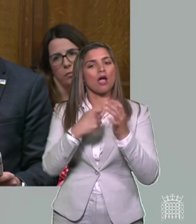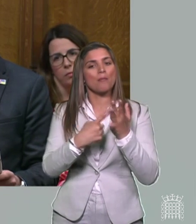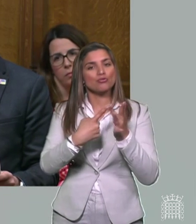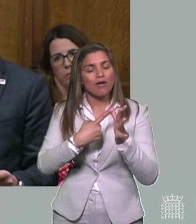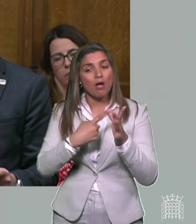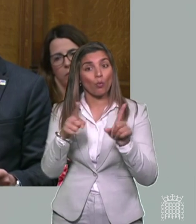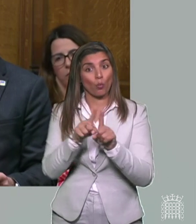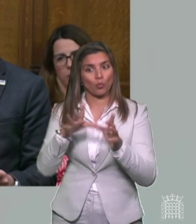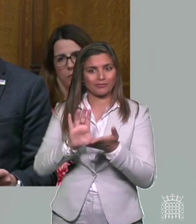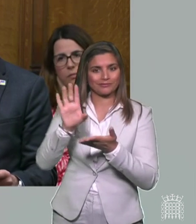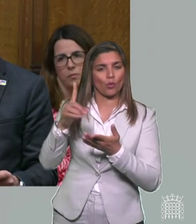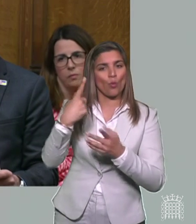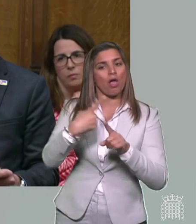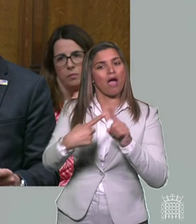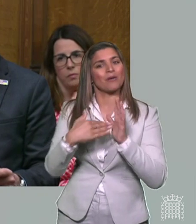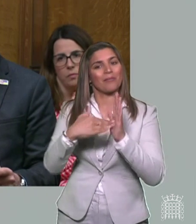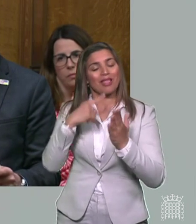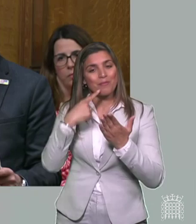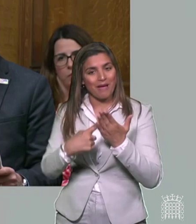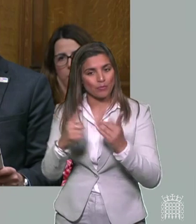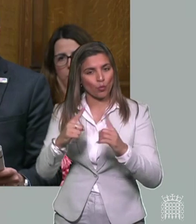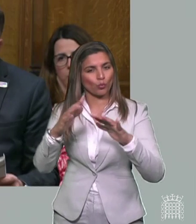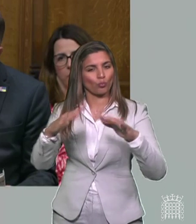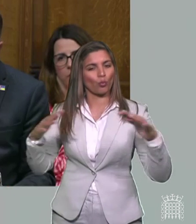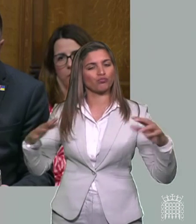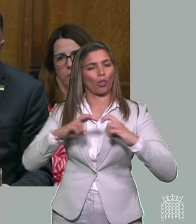5 million to enhance provision as part of the rural mobility fund.